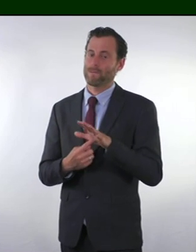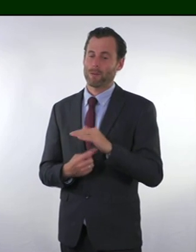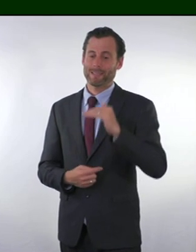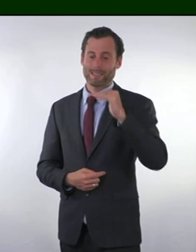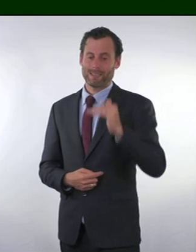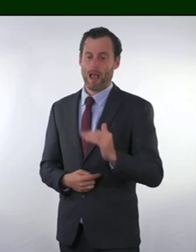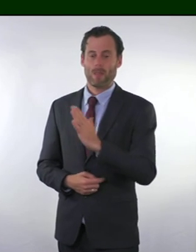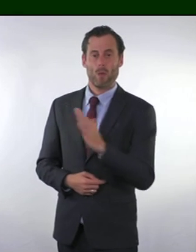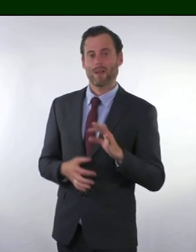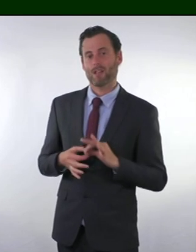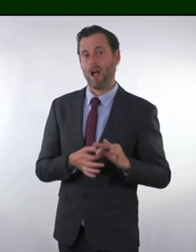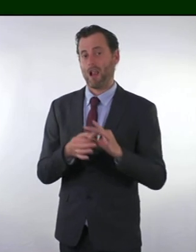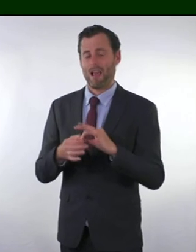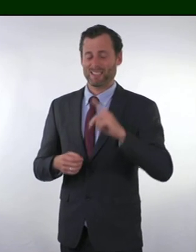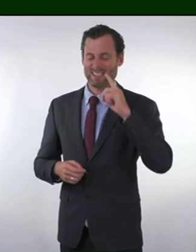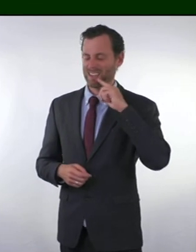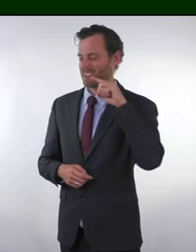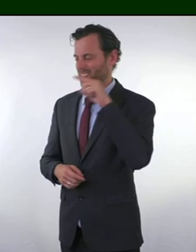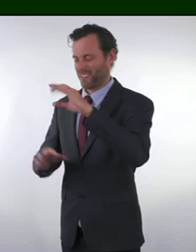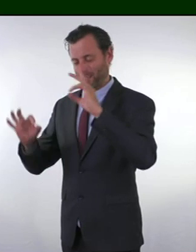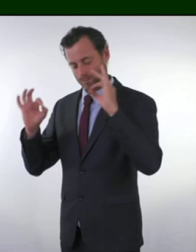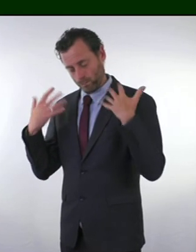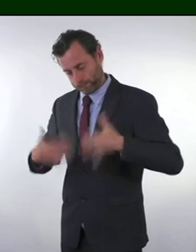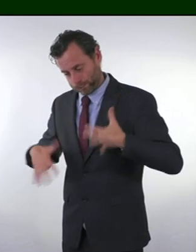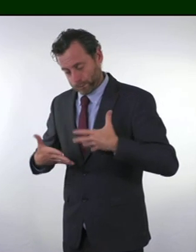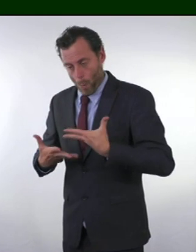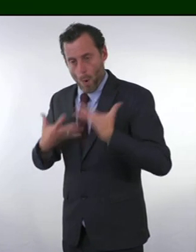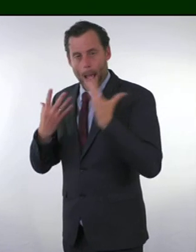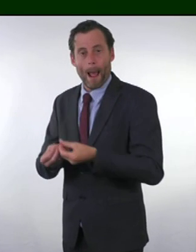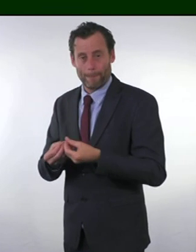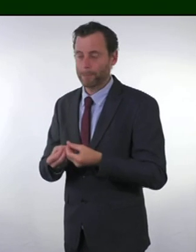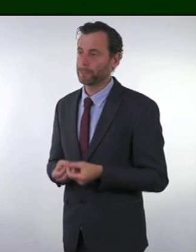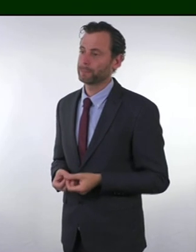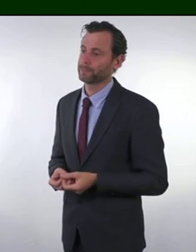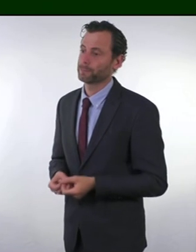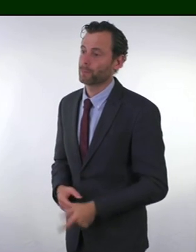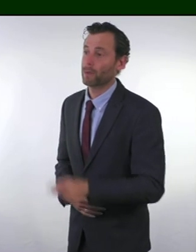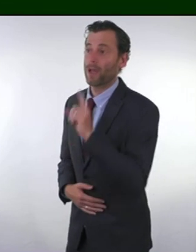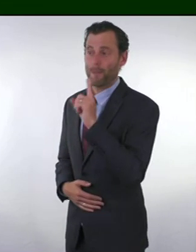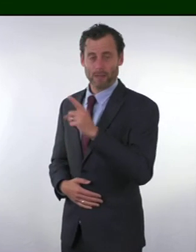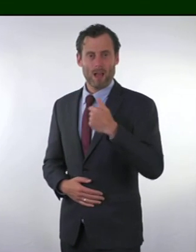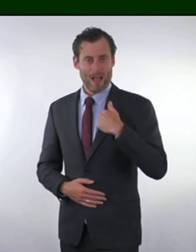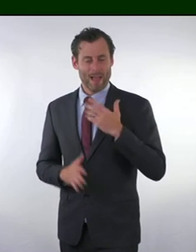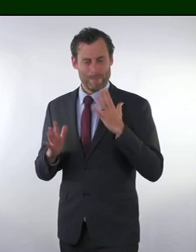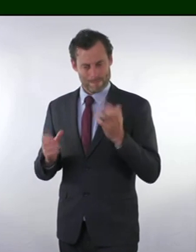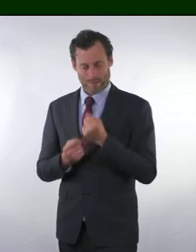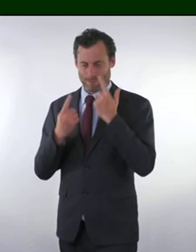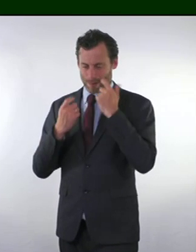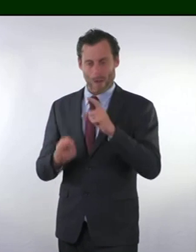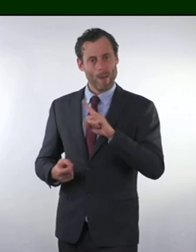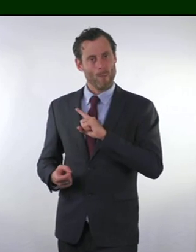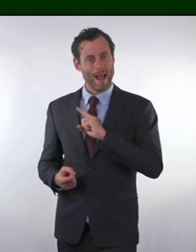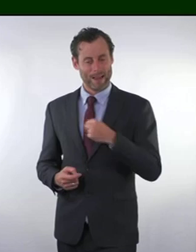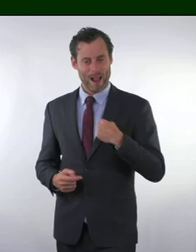The measures announced today will protect jobs, but perhaps not my waistline, as I wholeheartedly promise to eat out to help out.